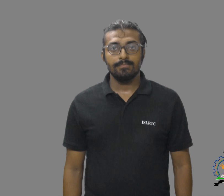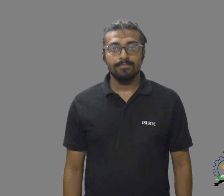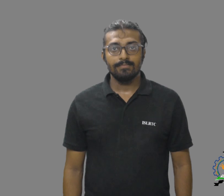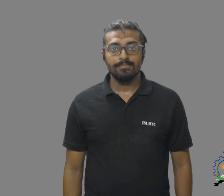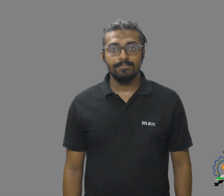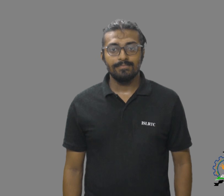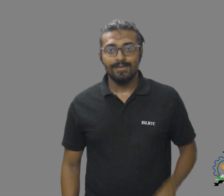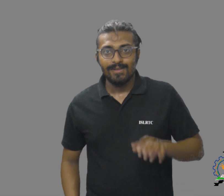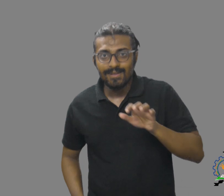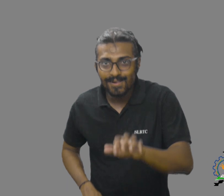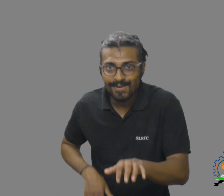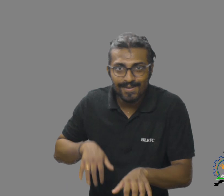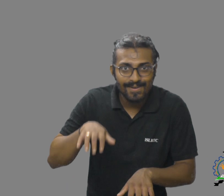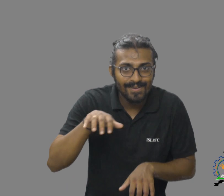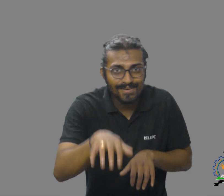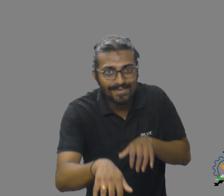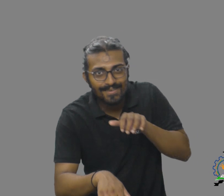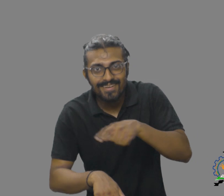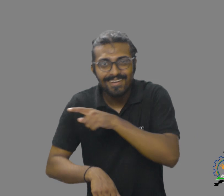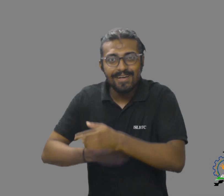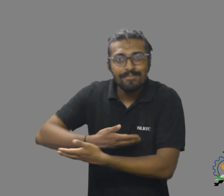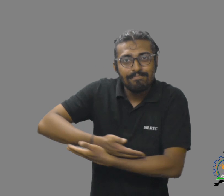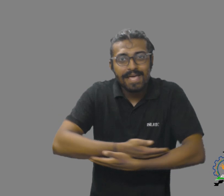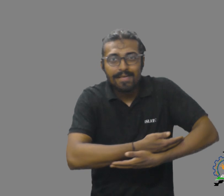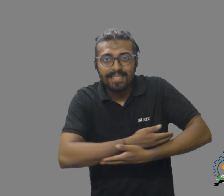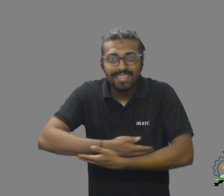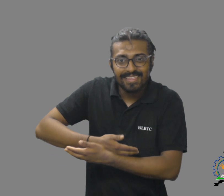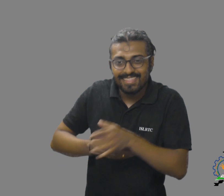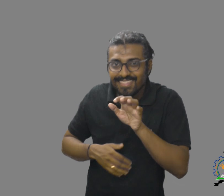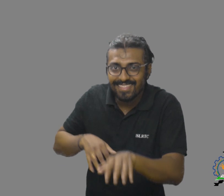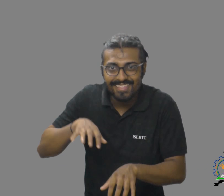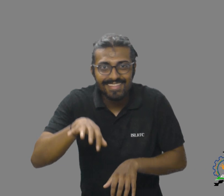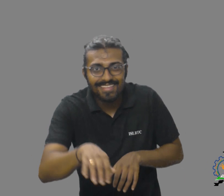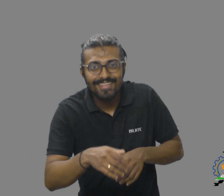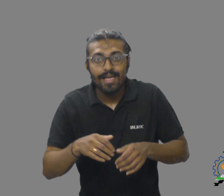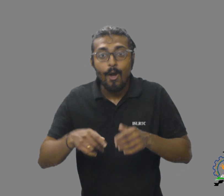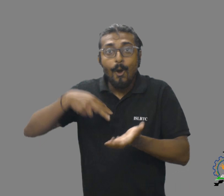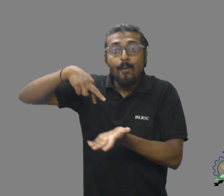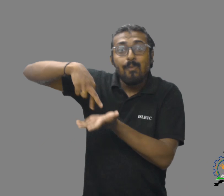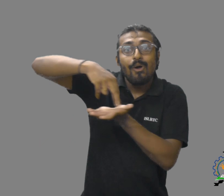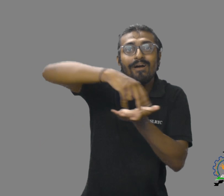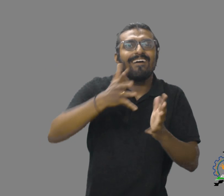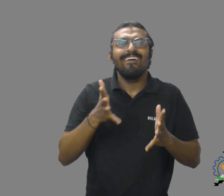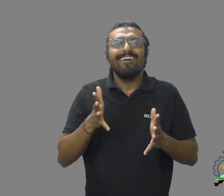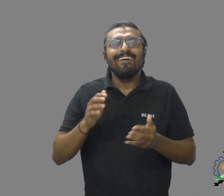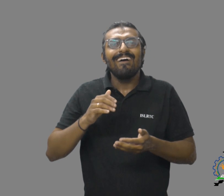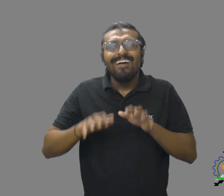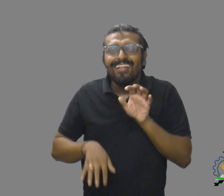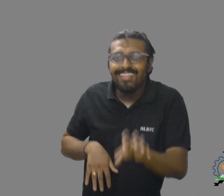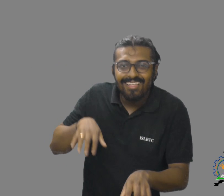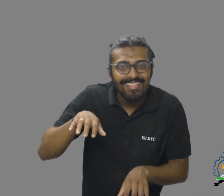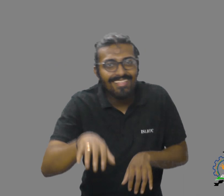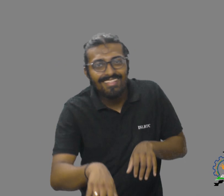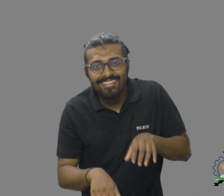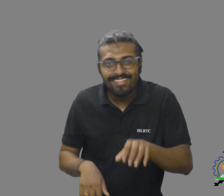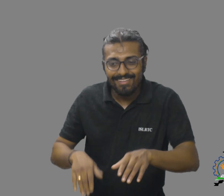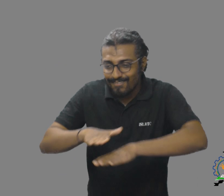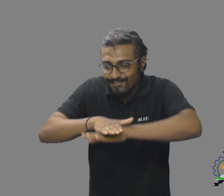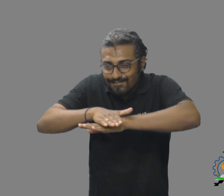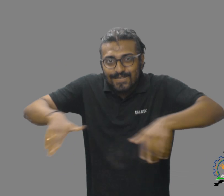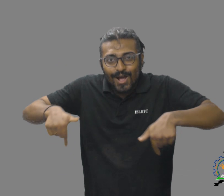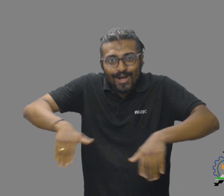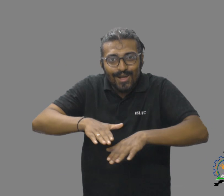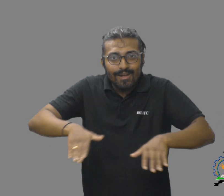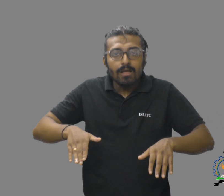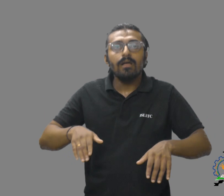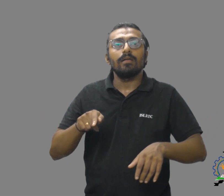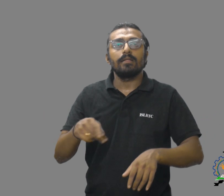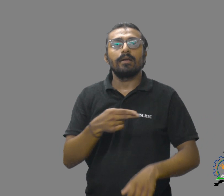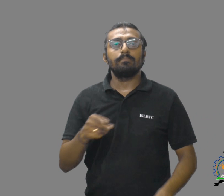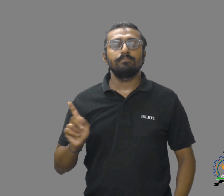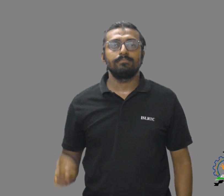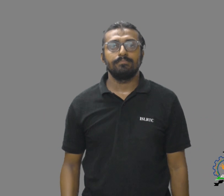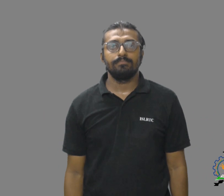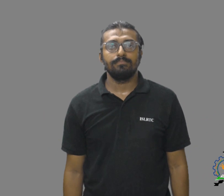Crawl of a baby